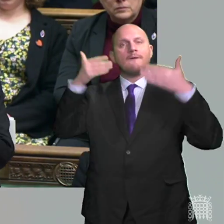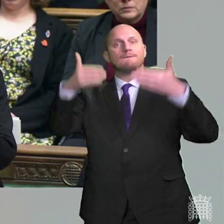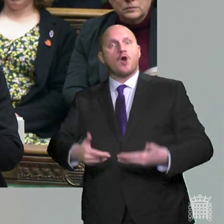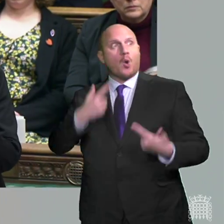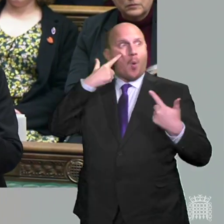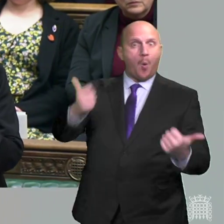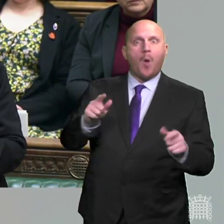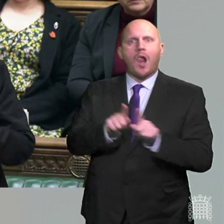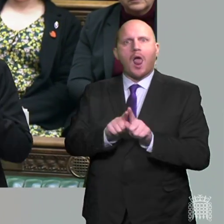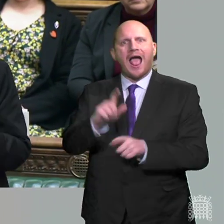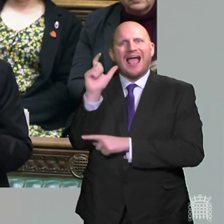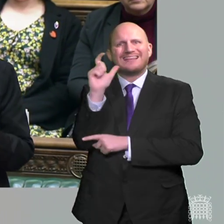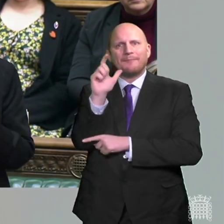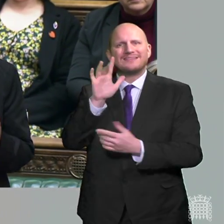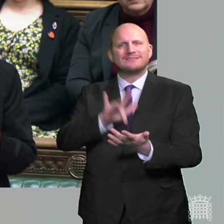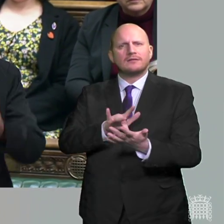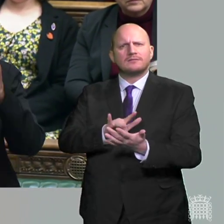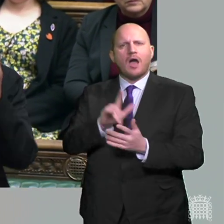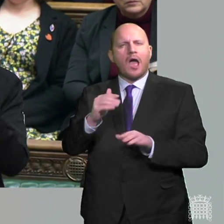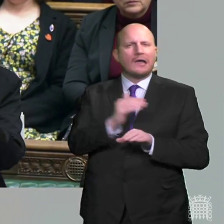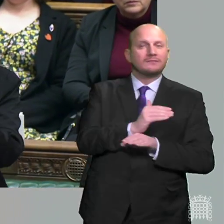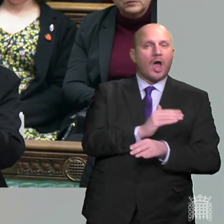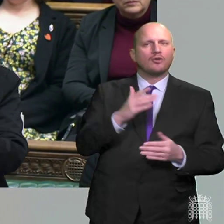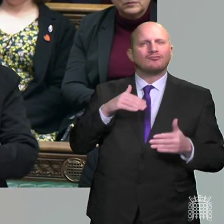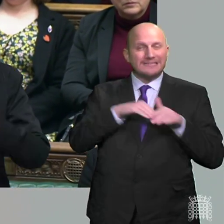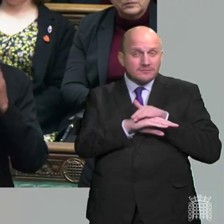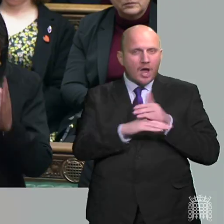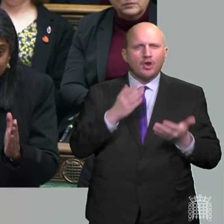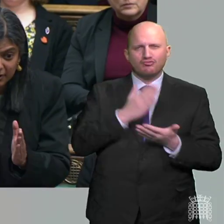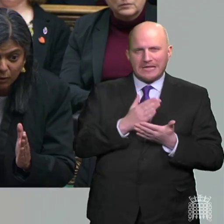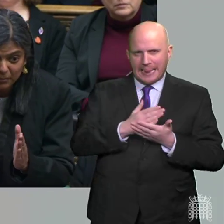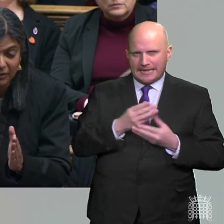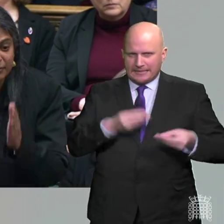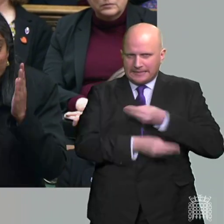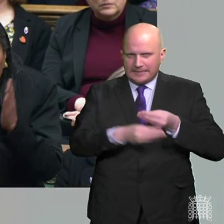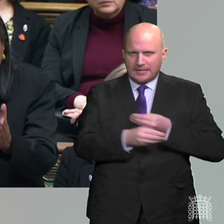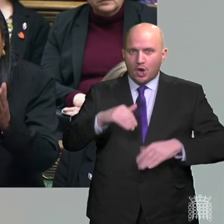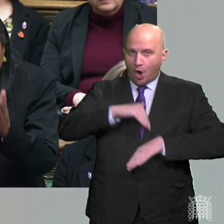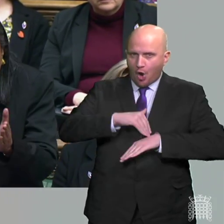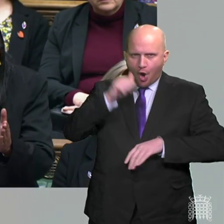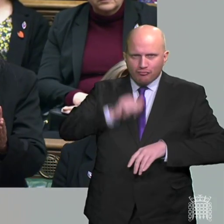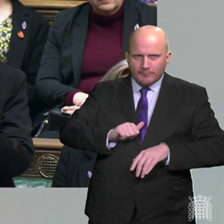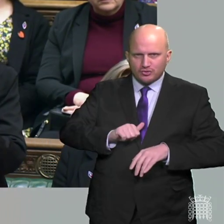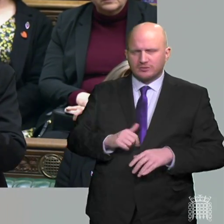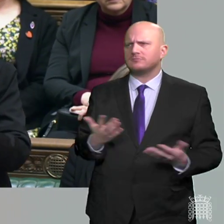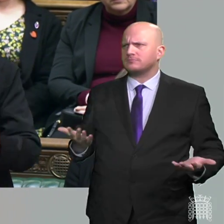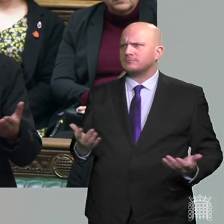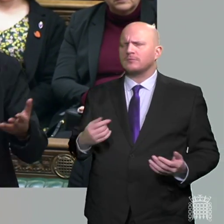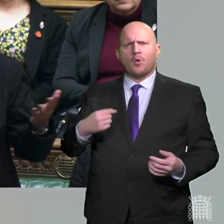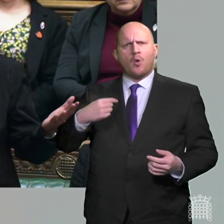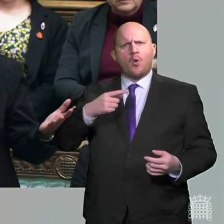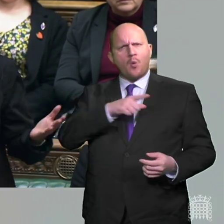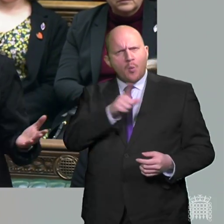When will the National Crime Agency be adequately financed, so that we can be a world leader in anti-corruption, as we promised in 2016?